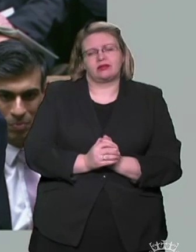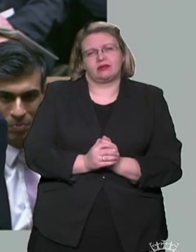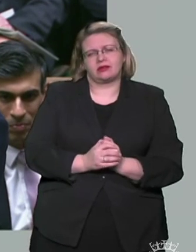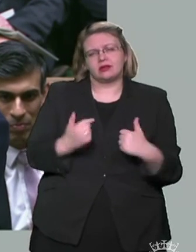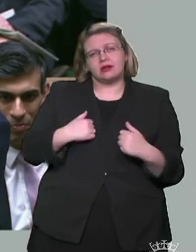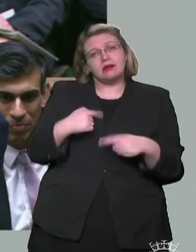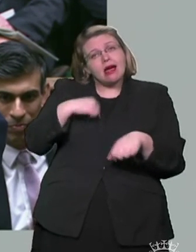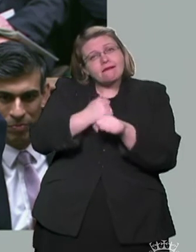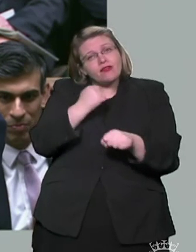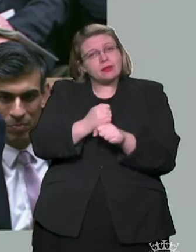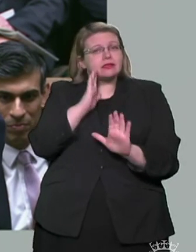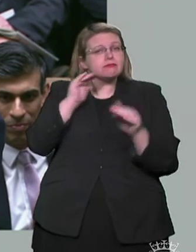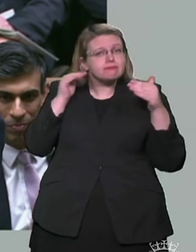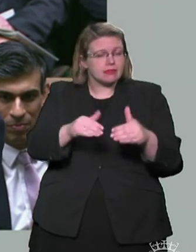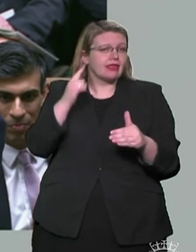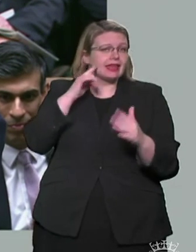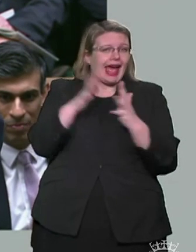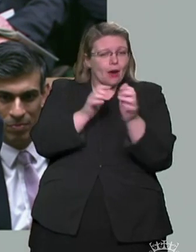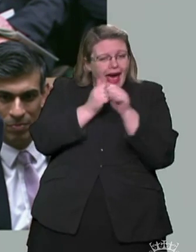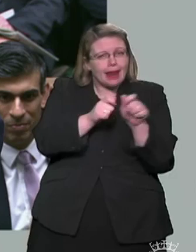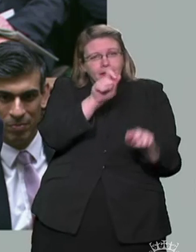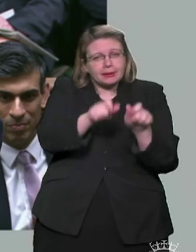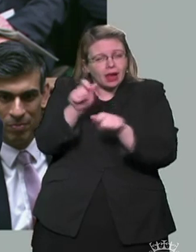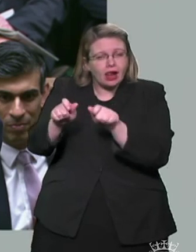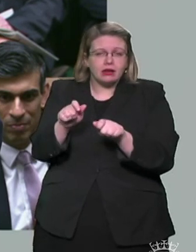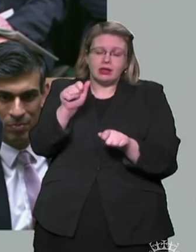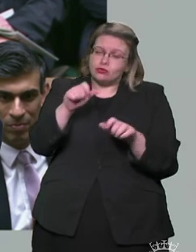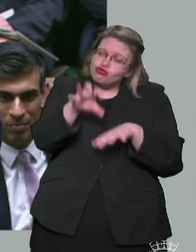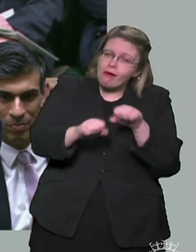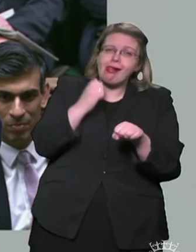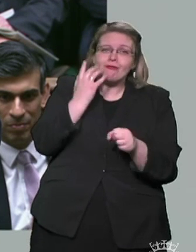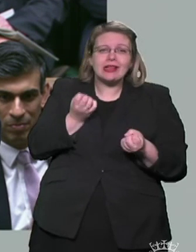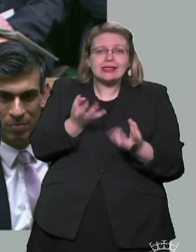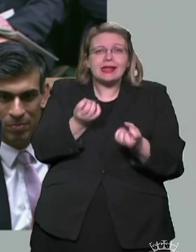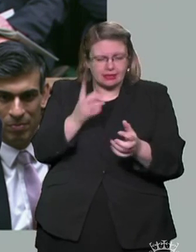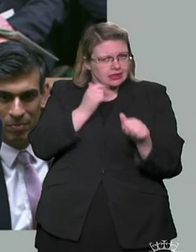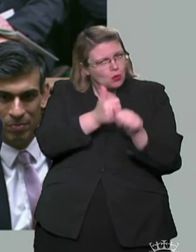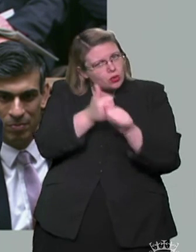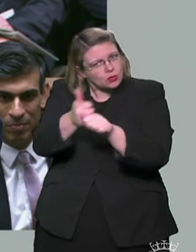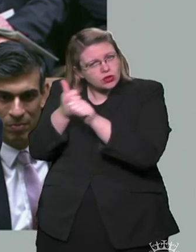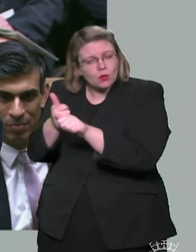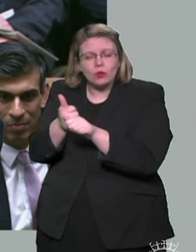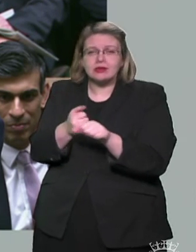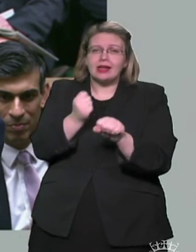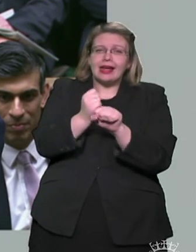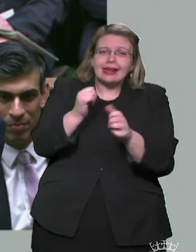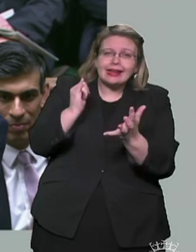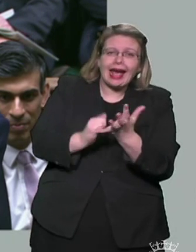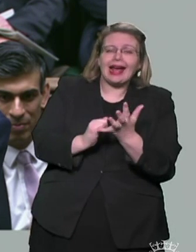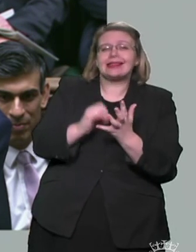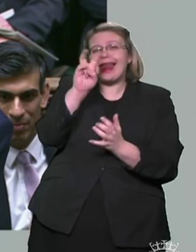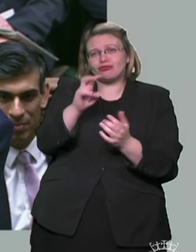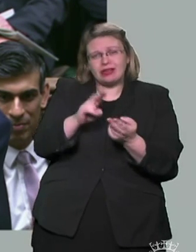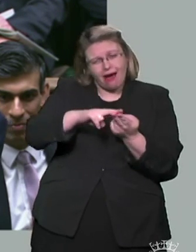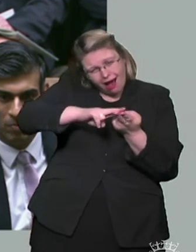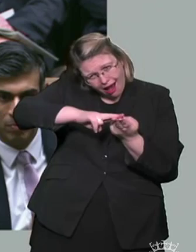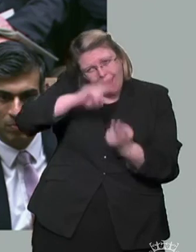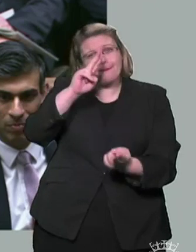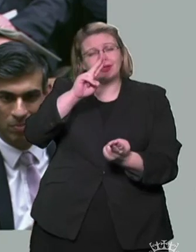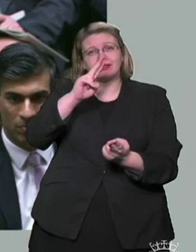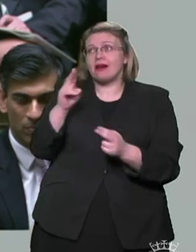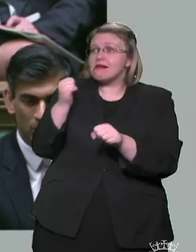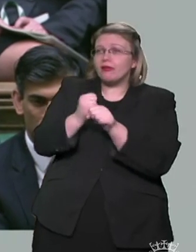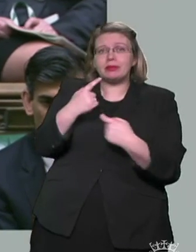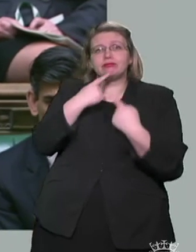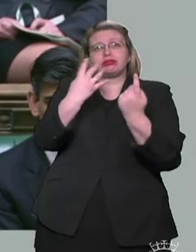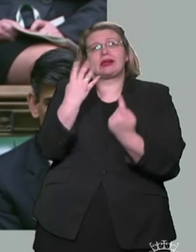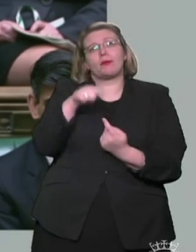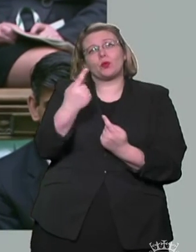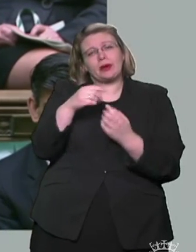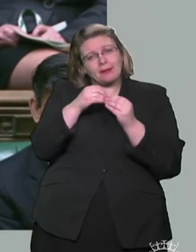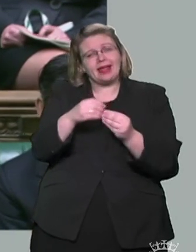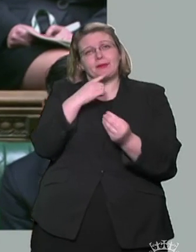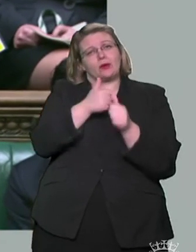We are focusing on tackling the cost of living, and helping people through the spike in fuel prices—the £9.1 billion that the Chancellor has set out.